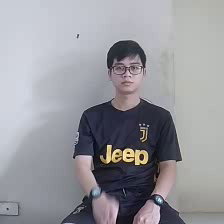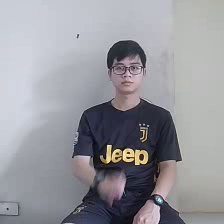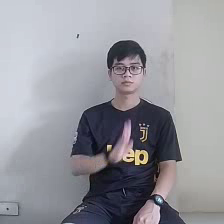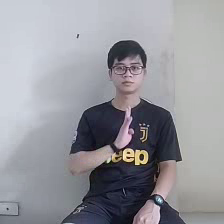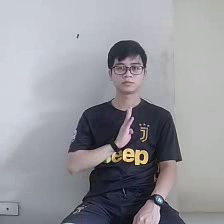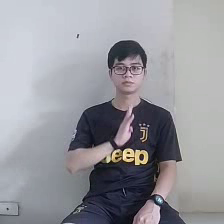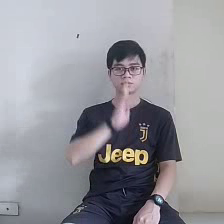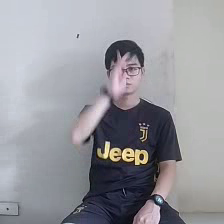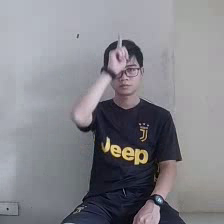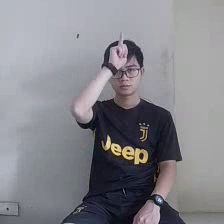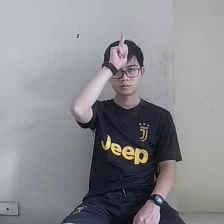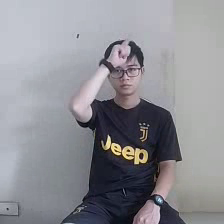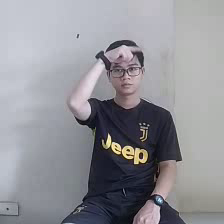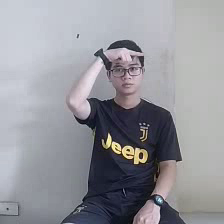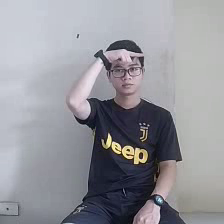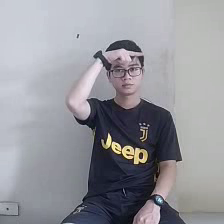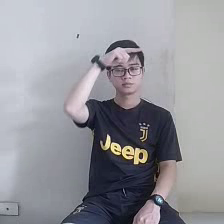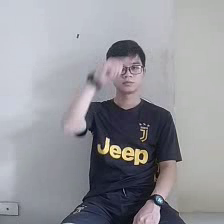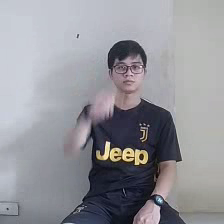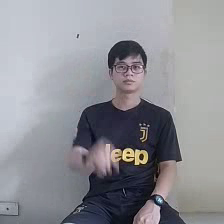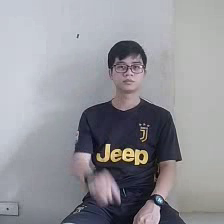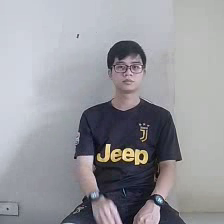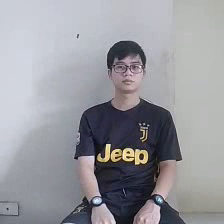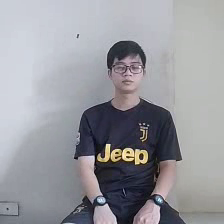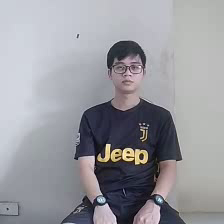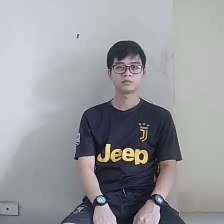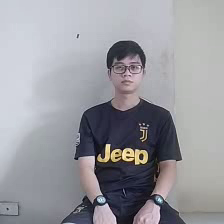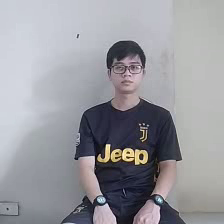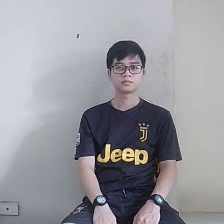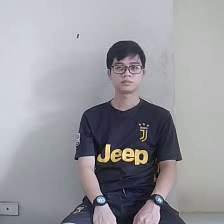Bộ y tế